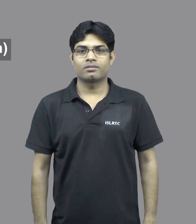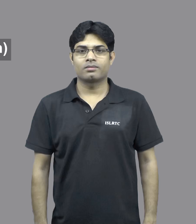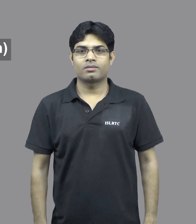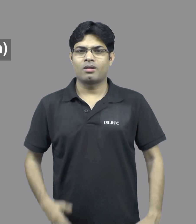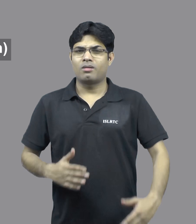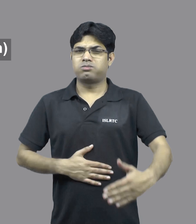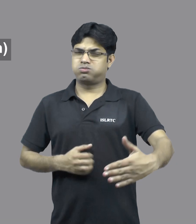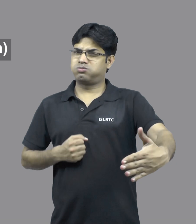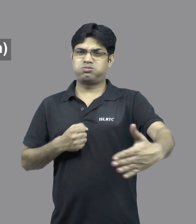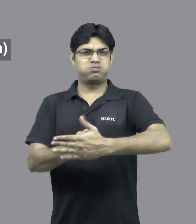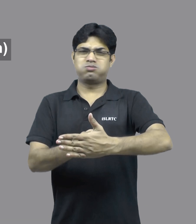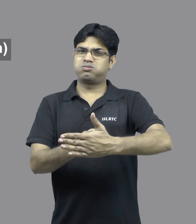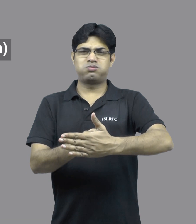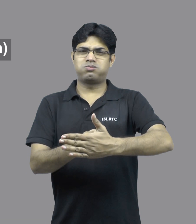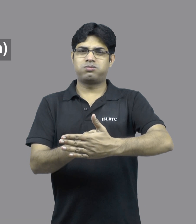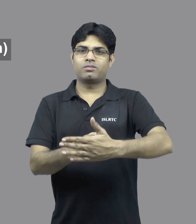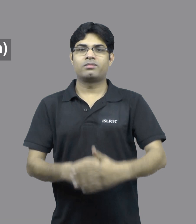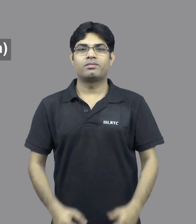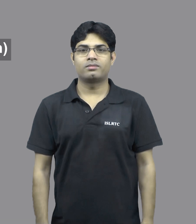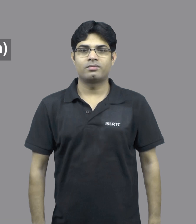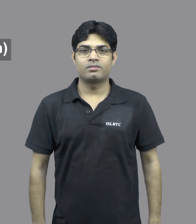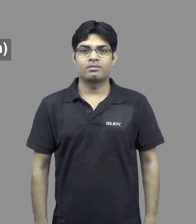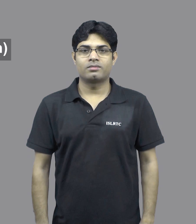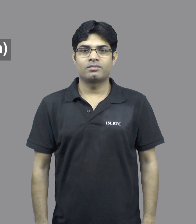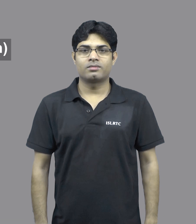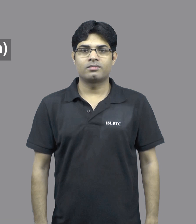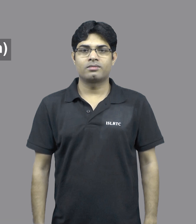Full (Stomach)